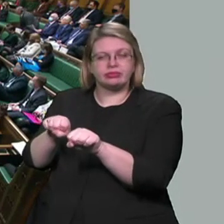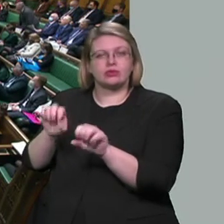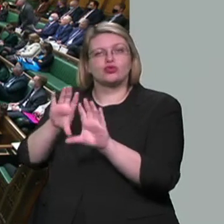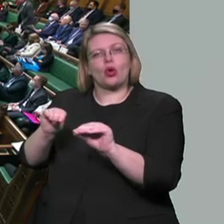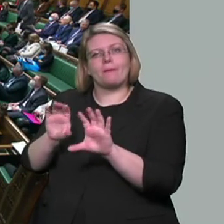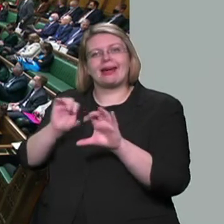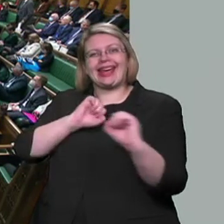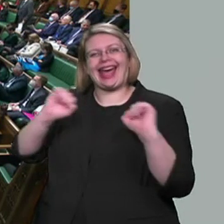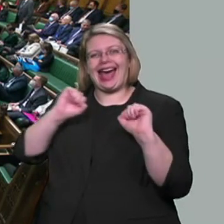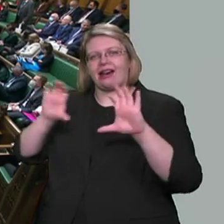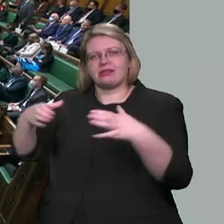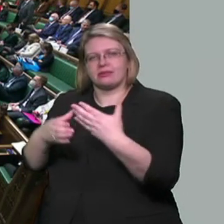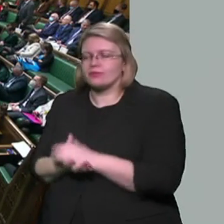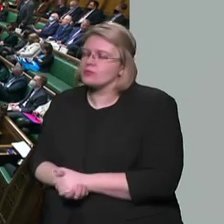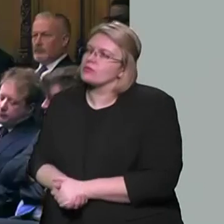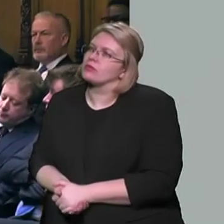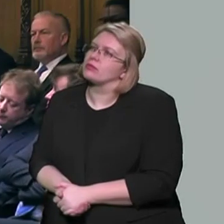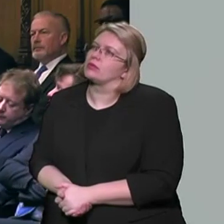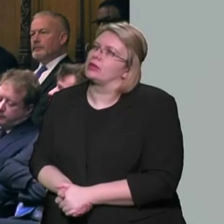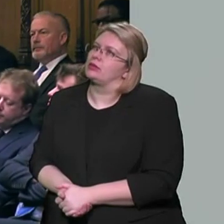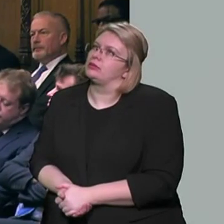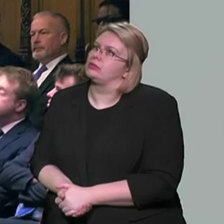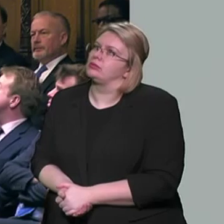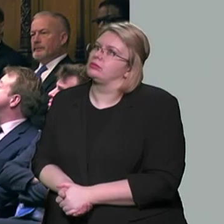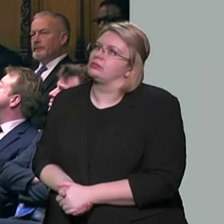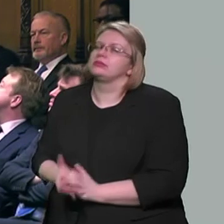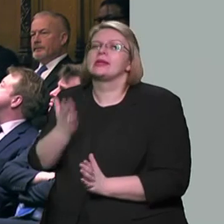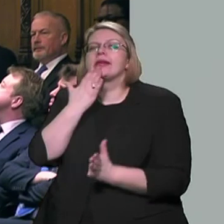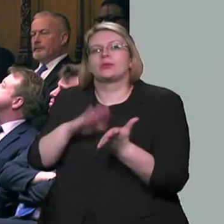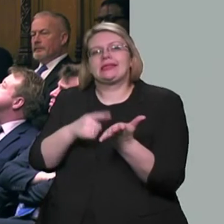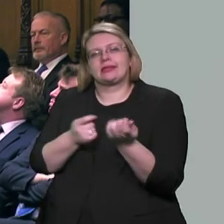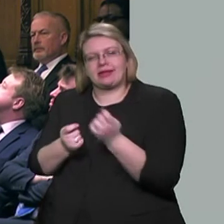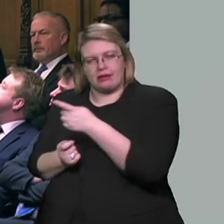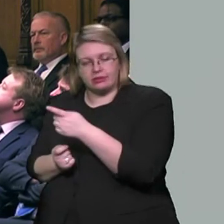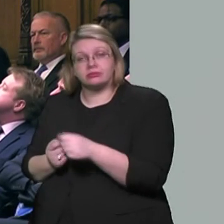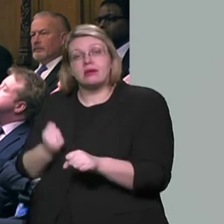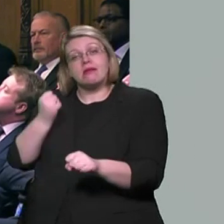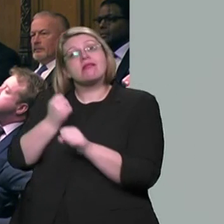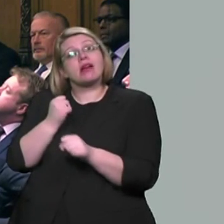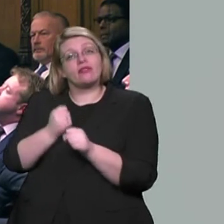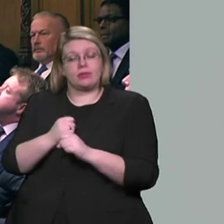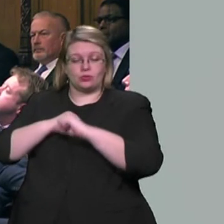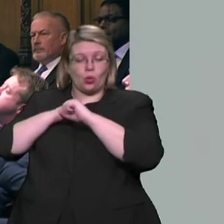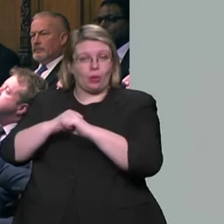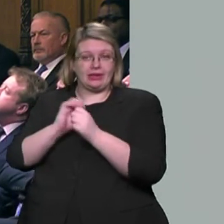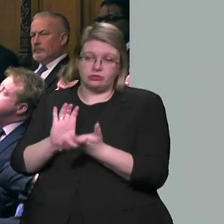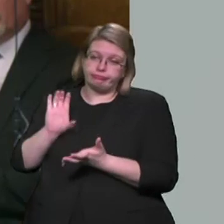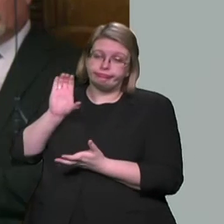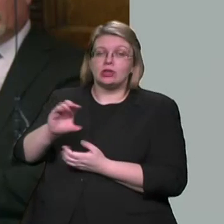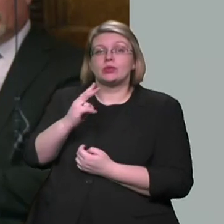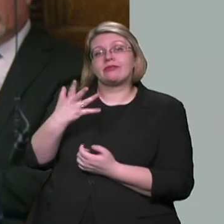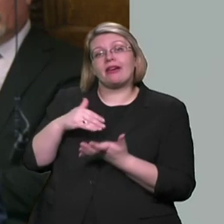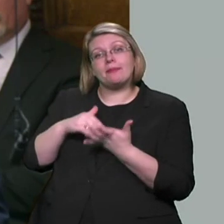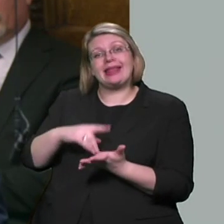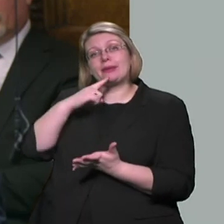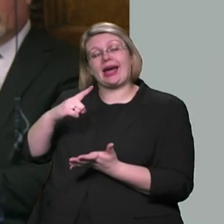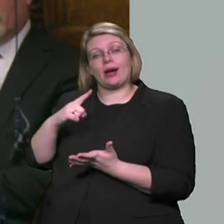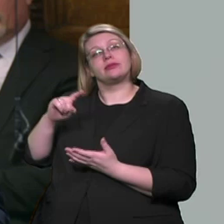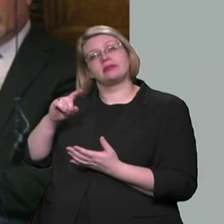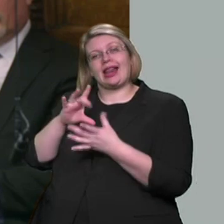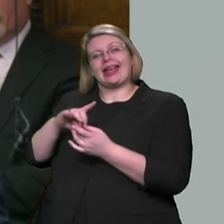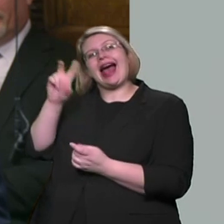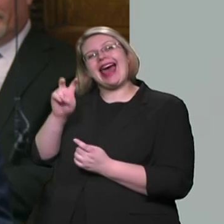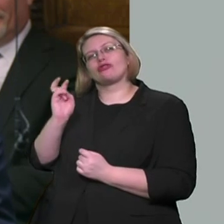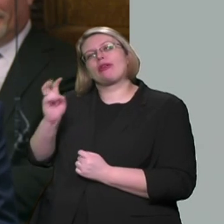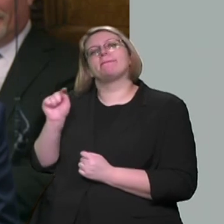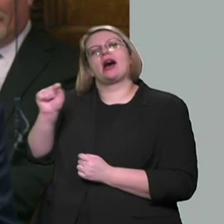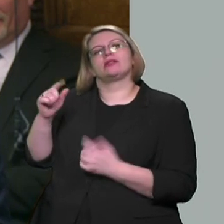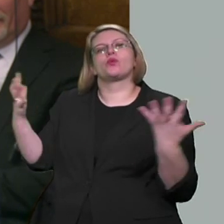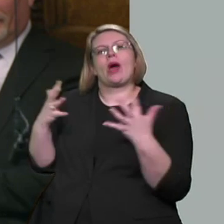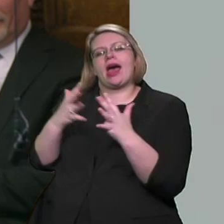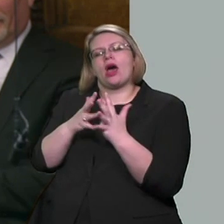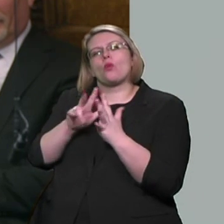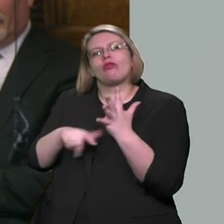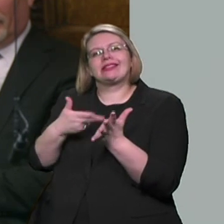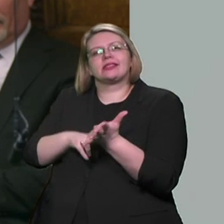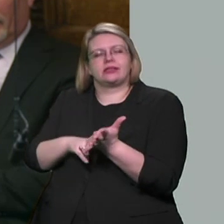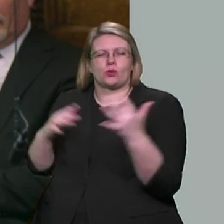15. The Government’s commitment to £25 million for a new electric bus fleet in Warrington will have a transformational effect on public transport across Warrington.